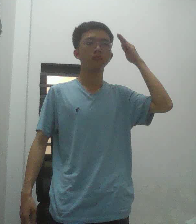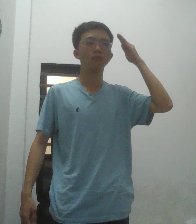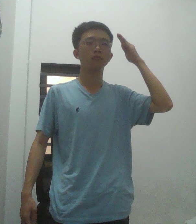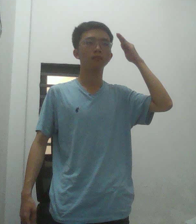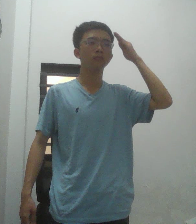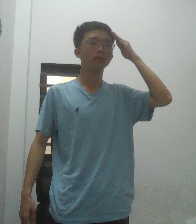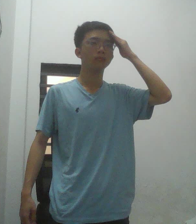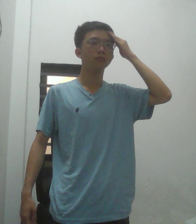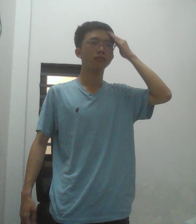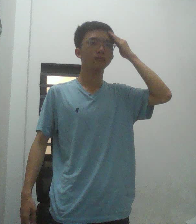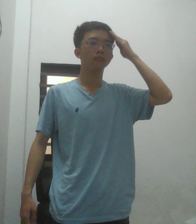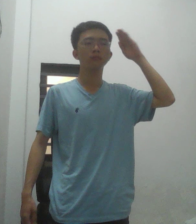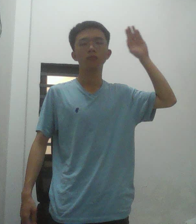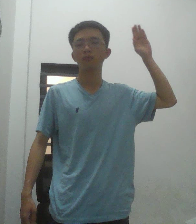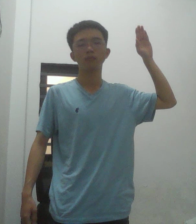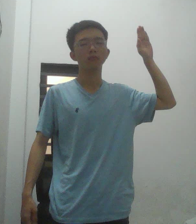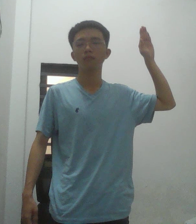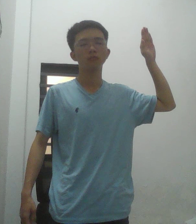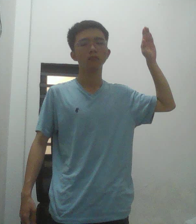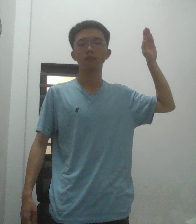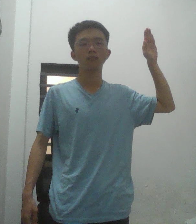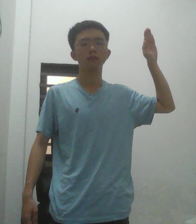khong biet